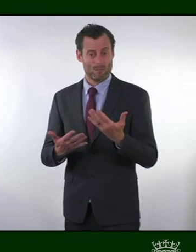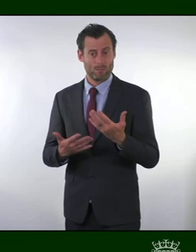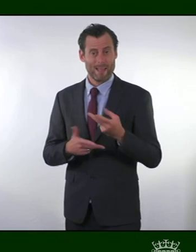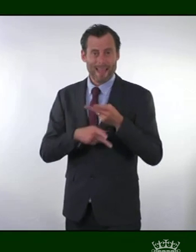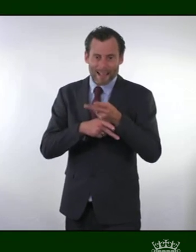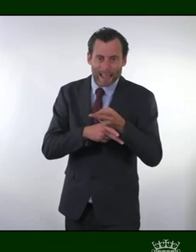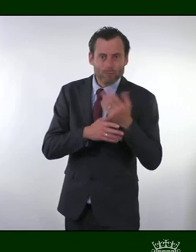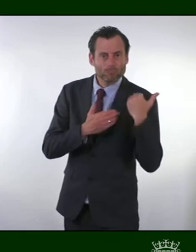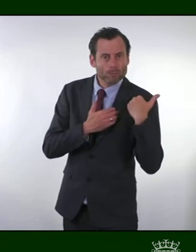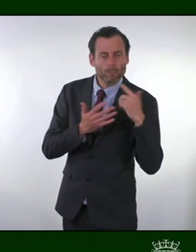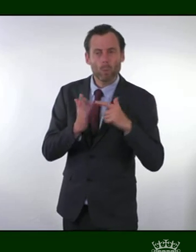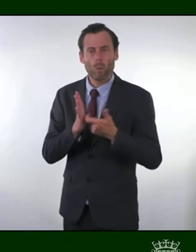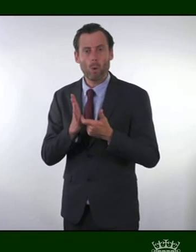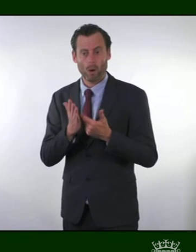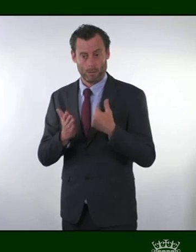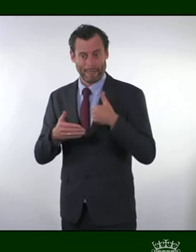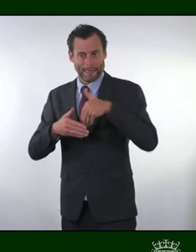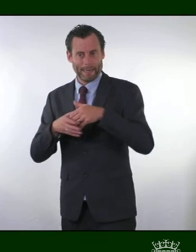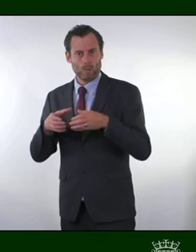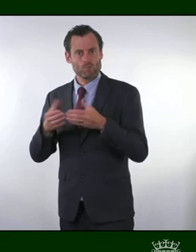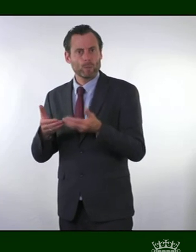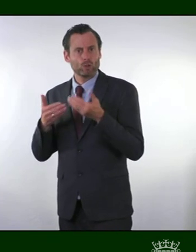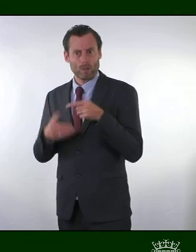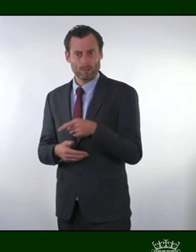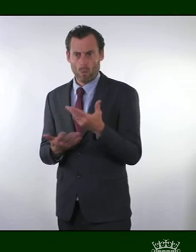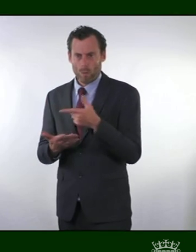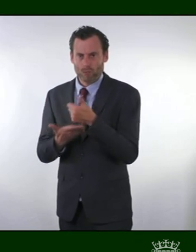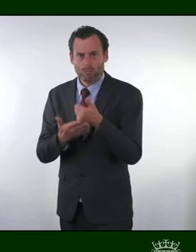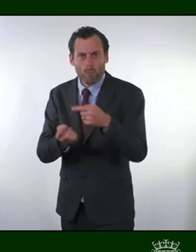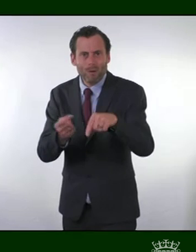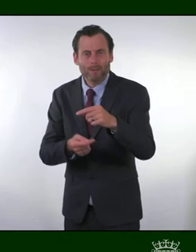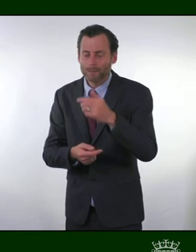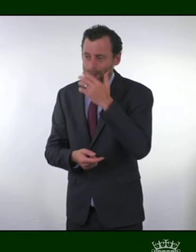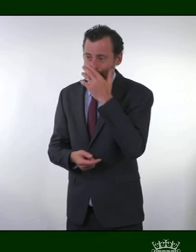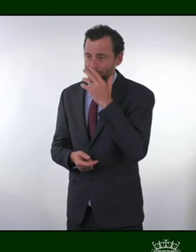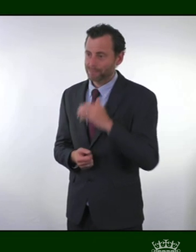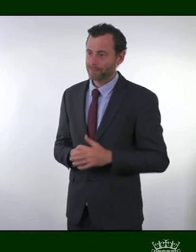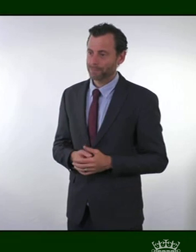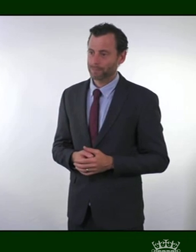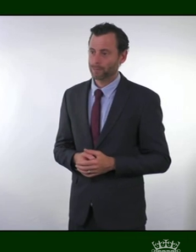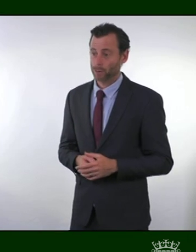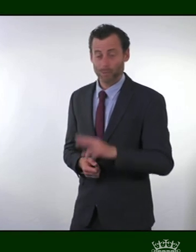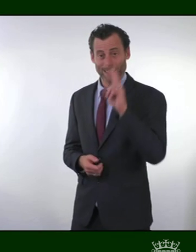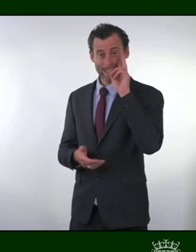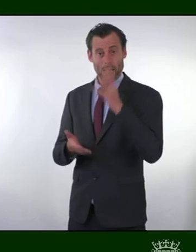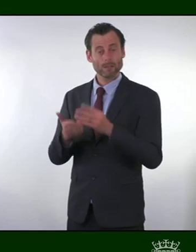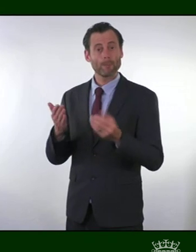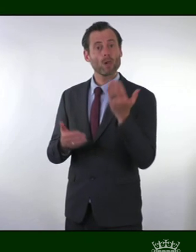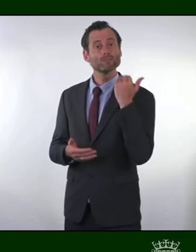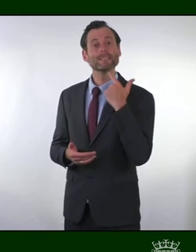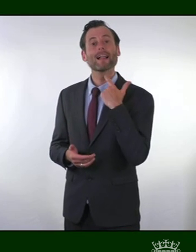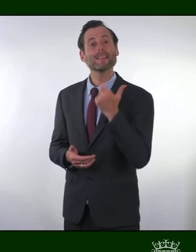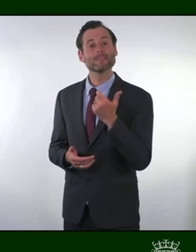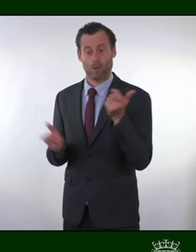Coronavirus is not going away, and there is a real risk that with future outbreaks, such as happened in Leicester, the support will not be there when it is needed.